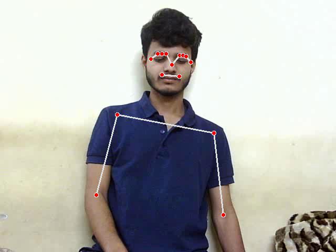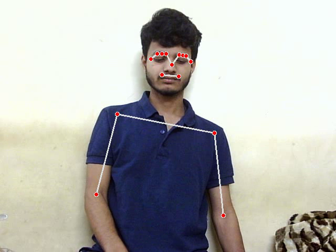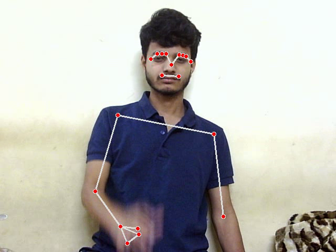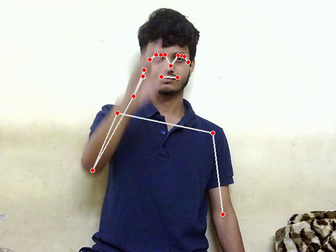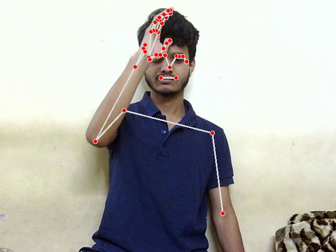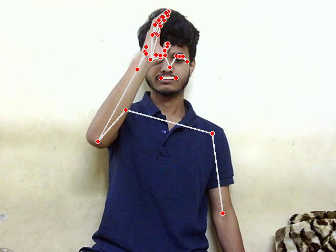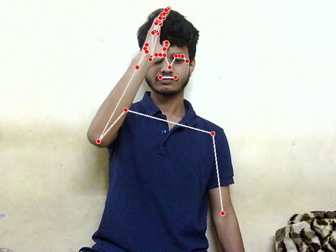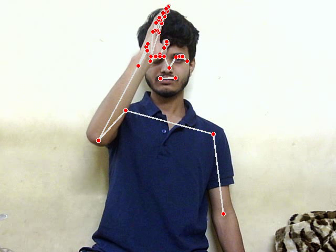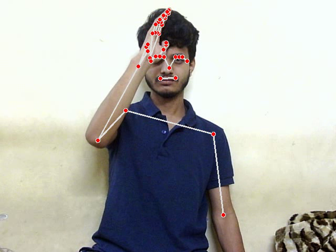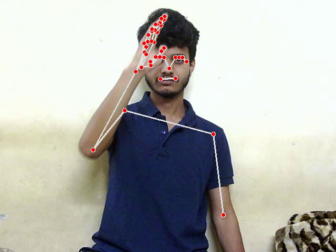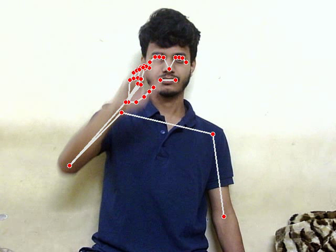father